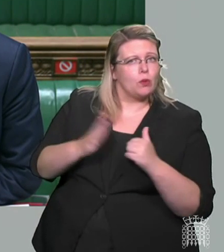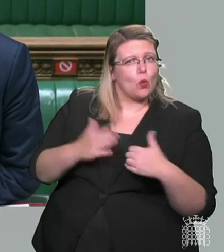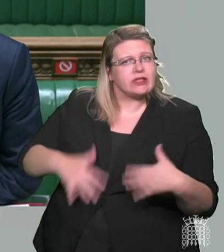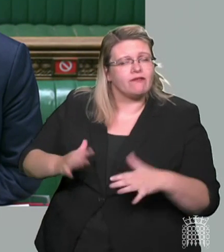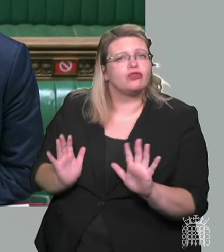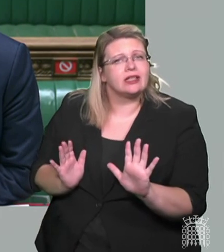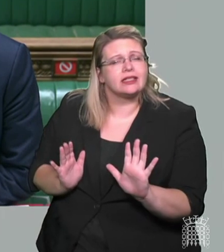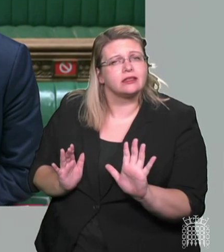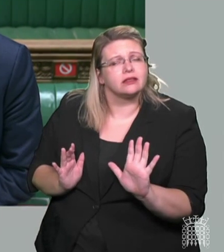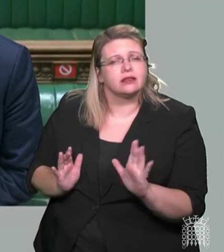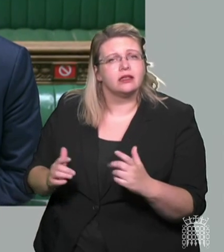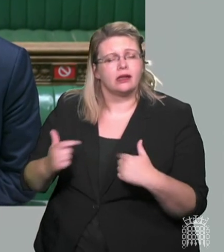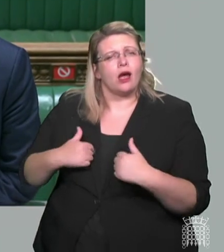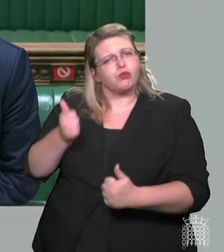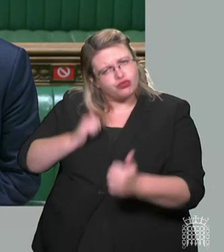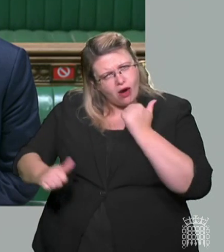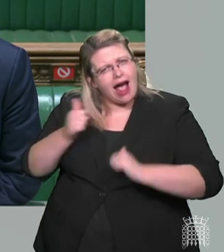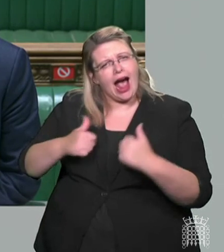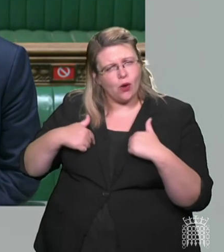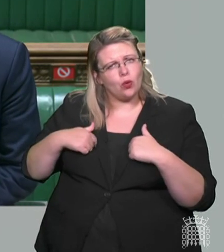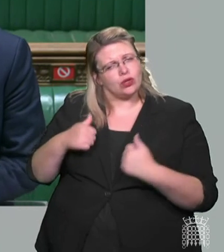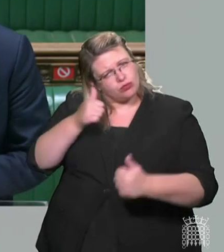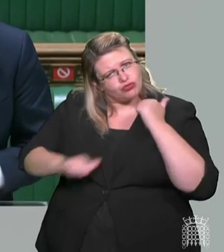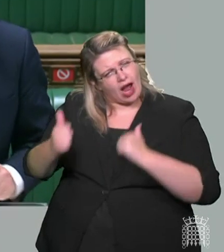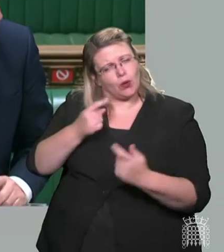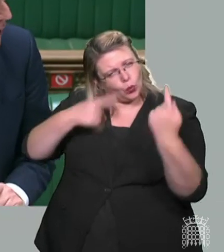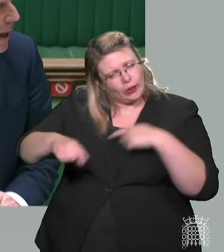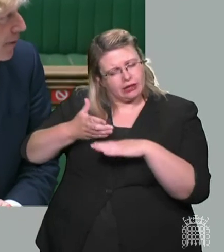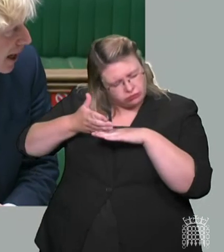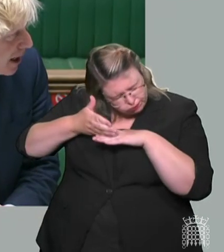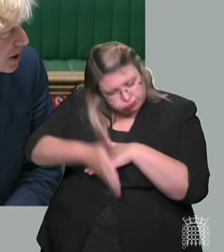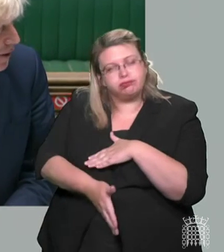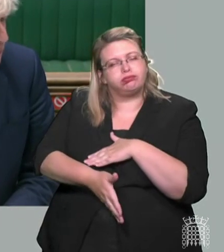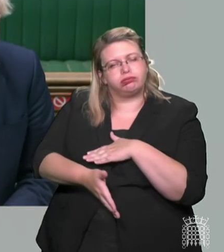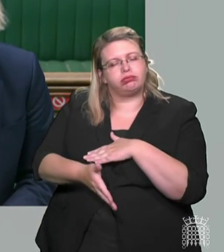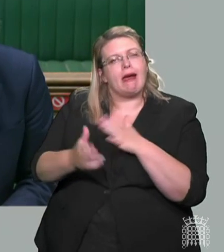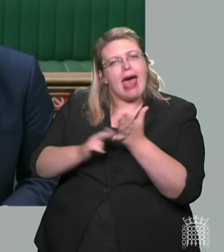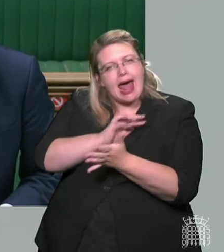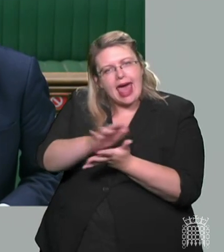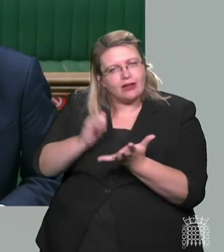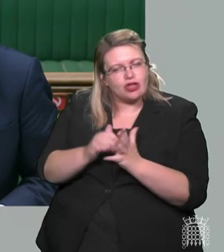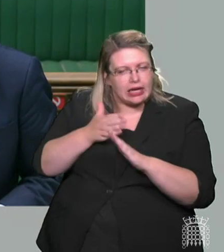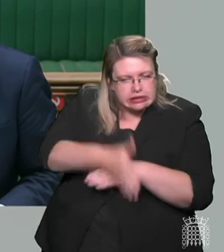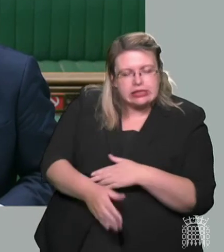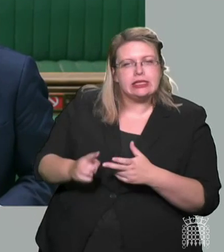I am proud to say that as a result of the efforts made by the NHS and the Department of Health,